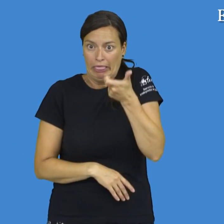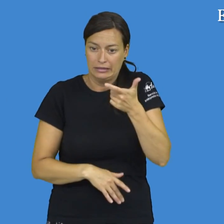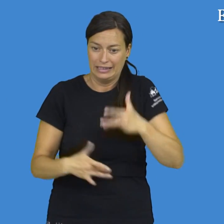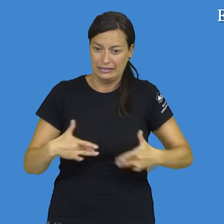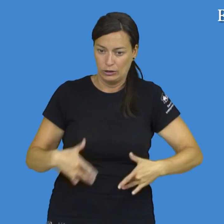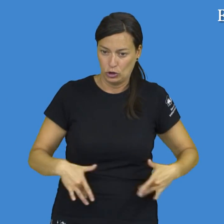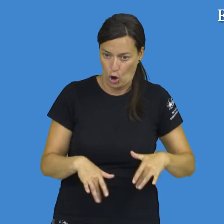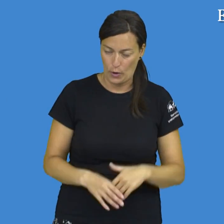síntoma